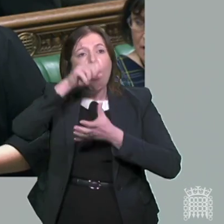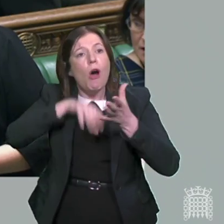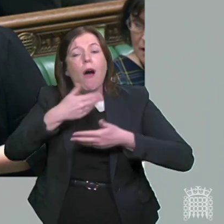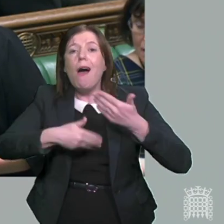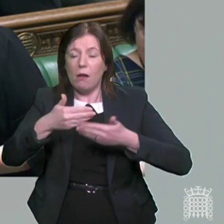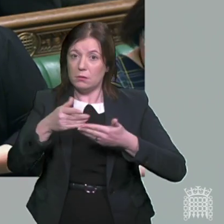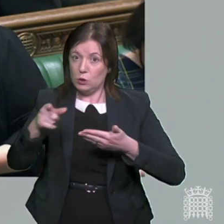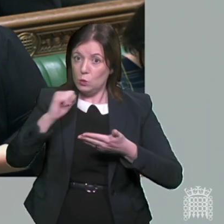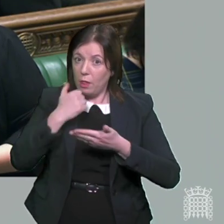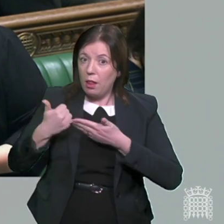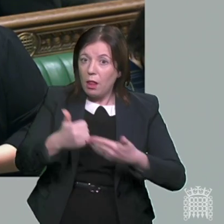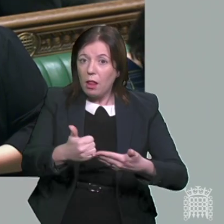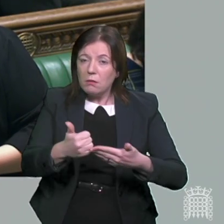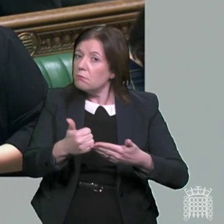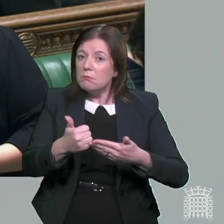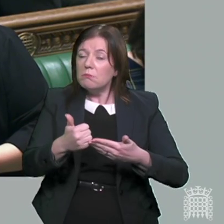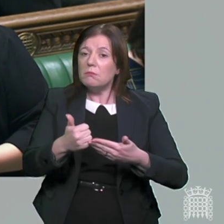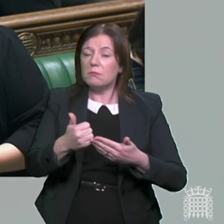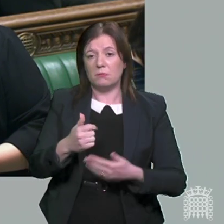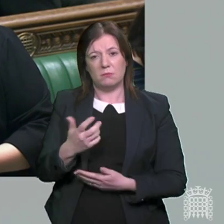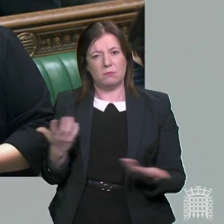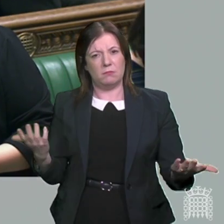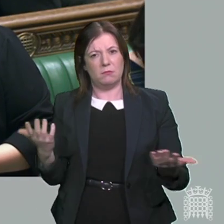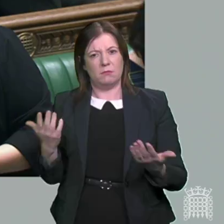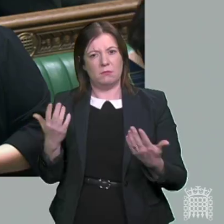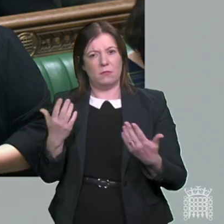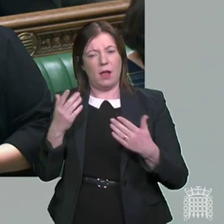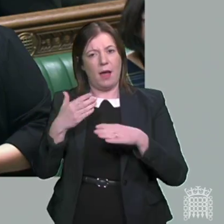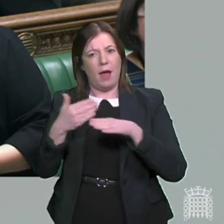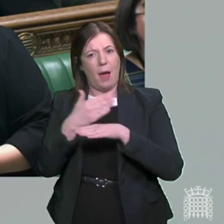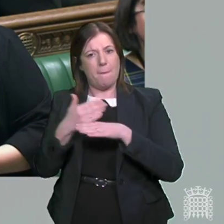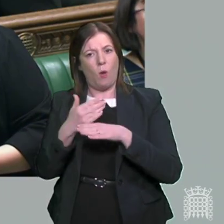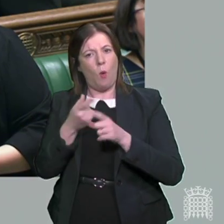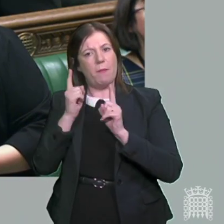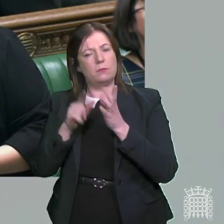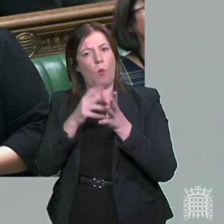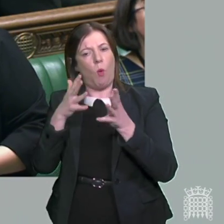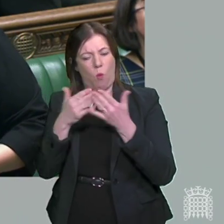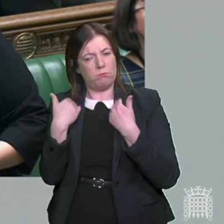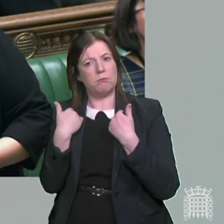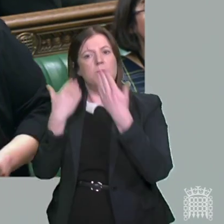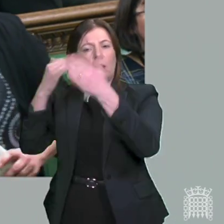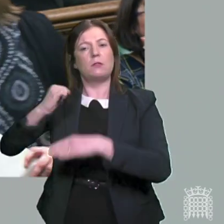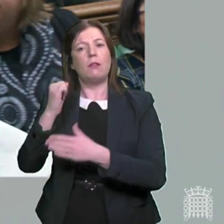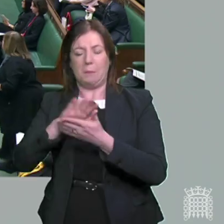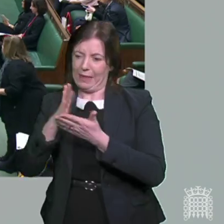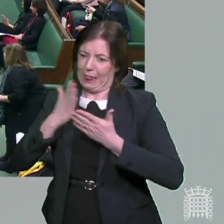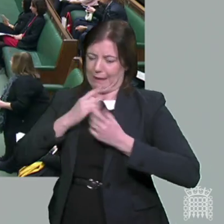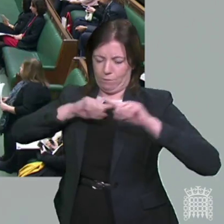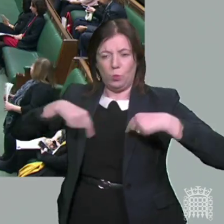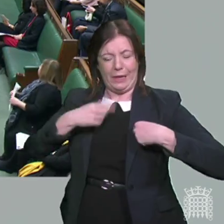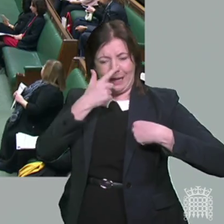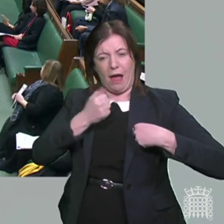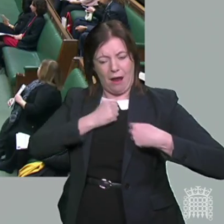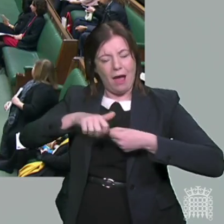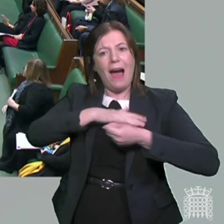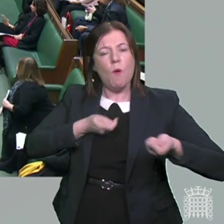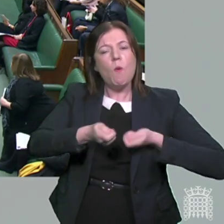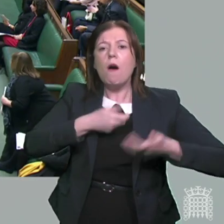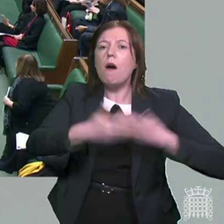If she will not, will she commit to look again at why devolving employment law in Scotland matters so much, so that we can do that work?